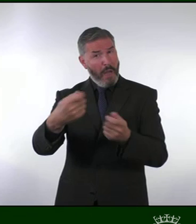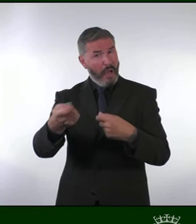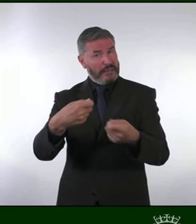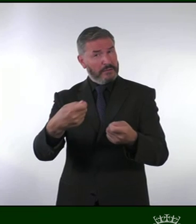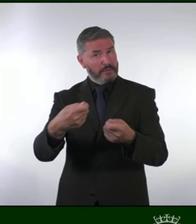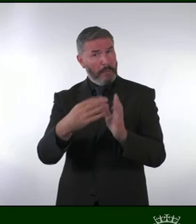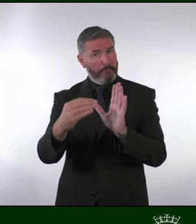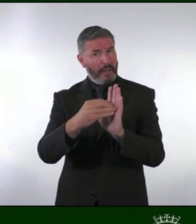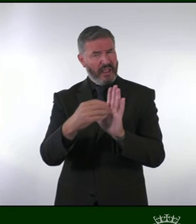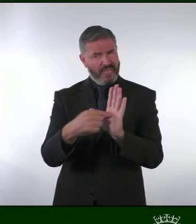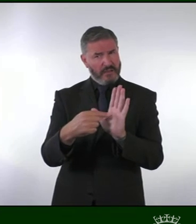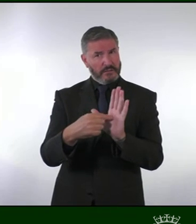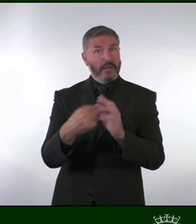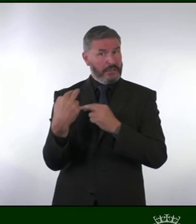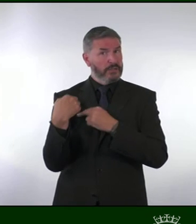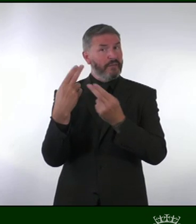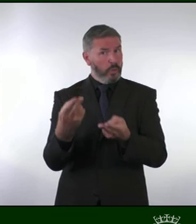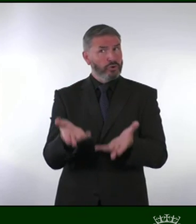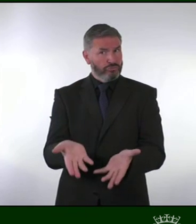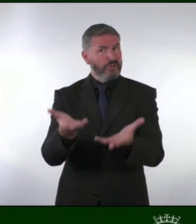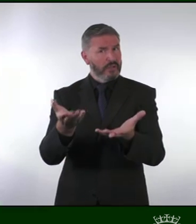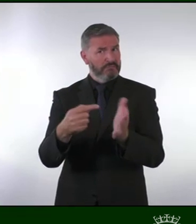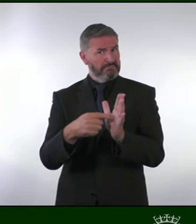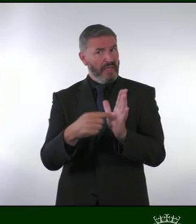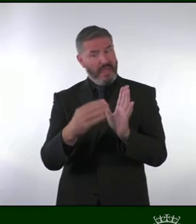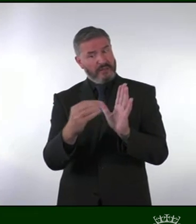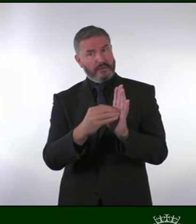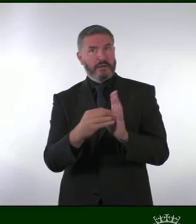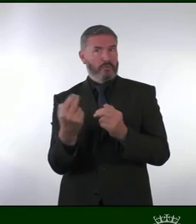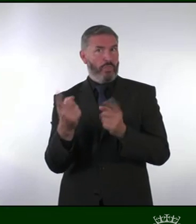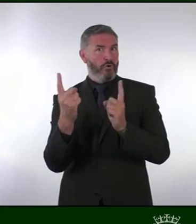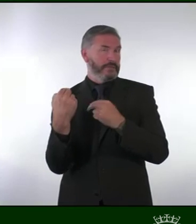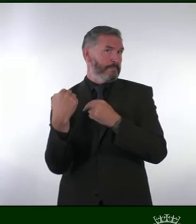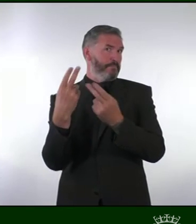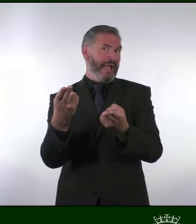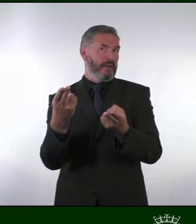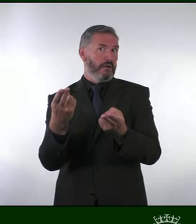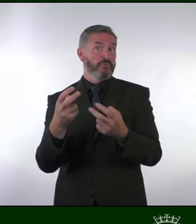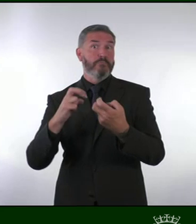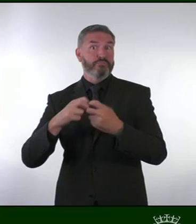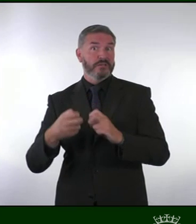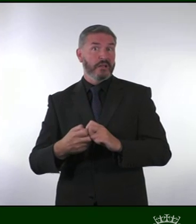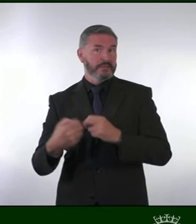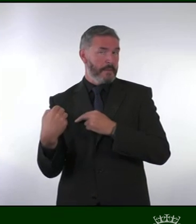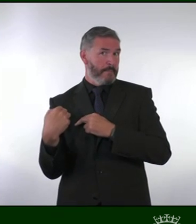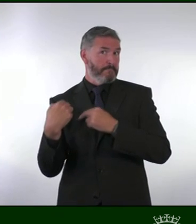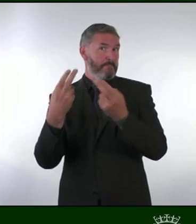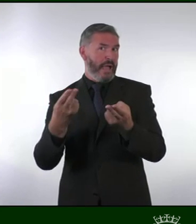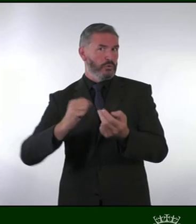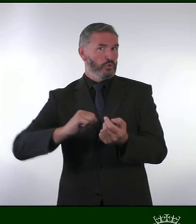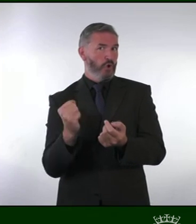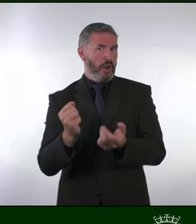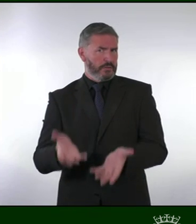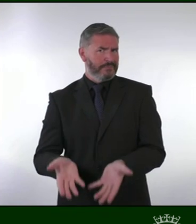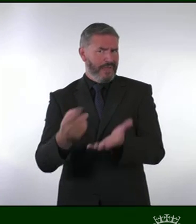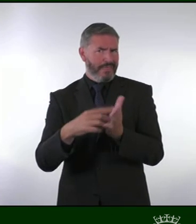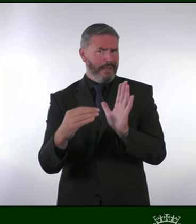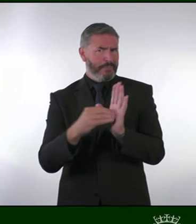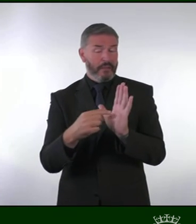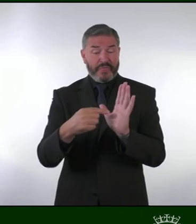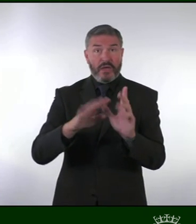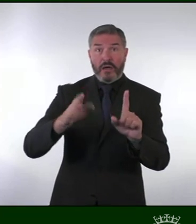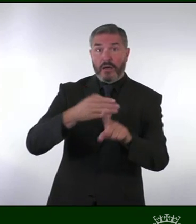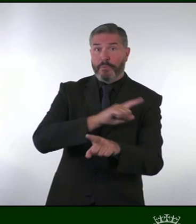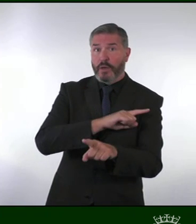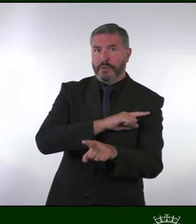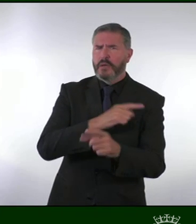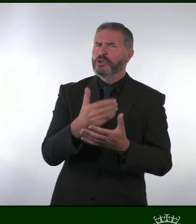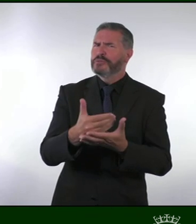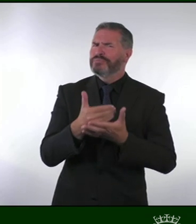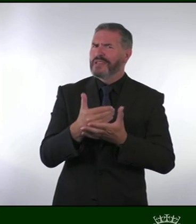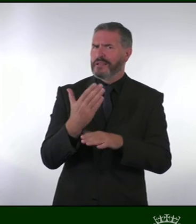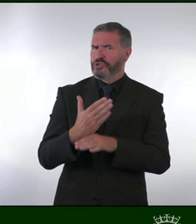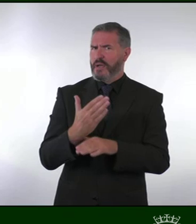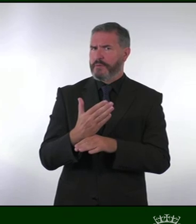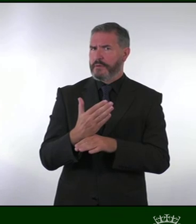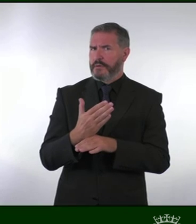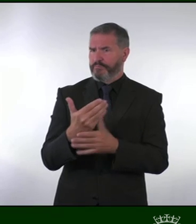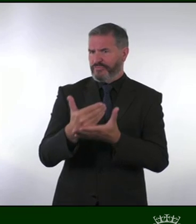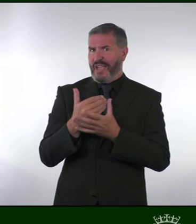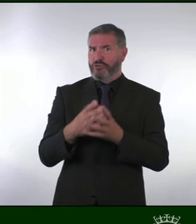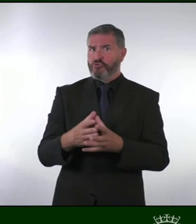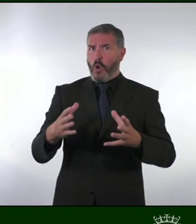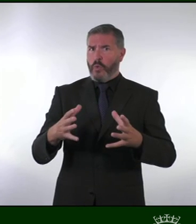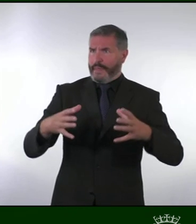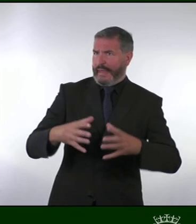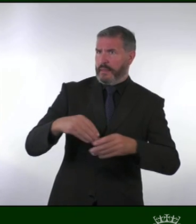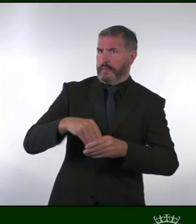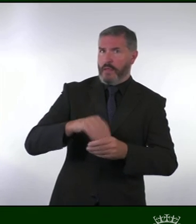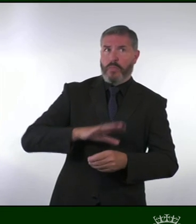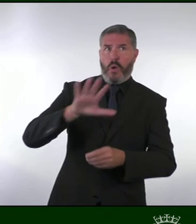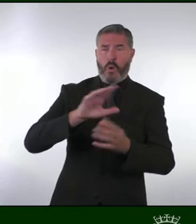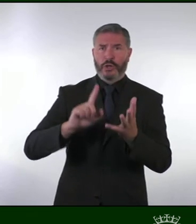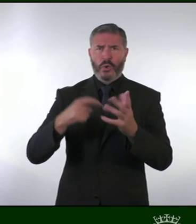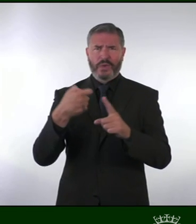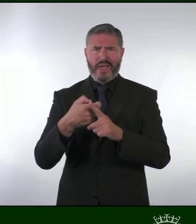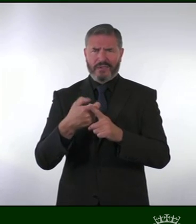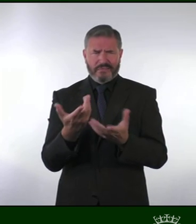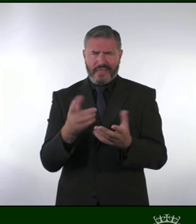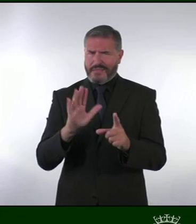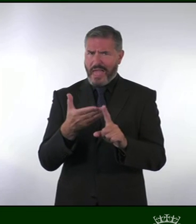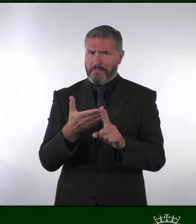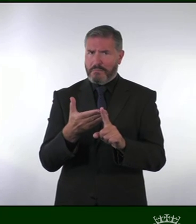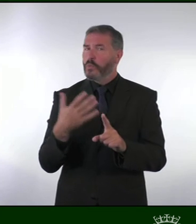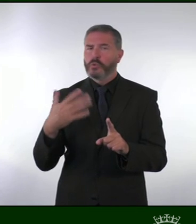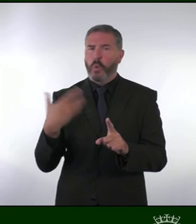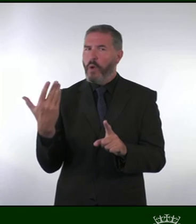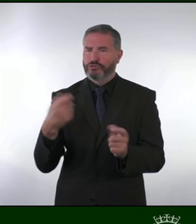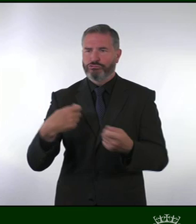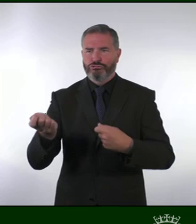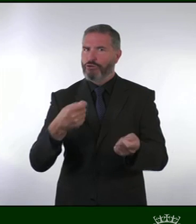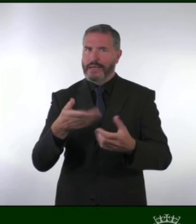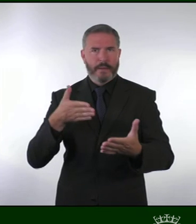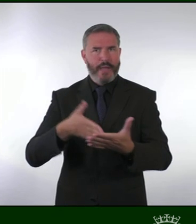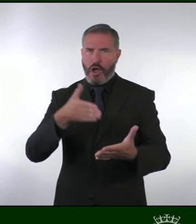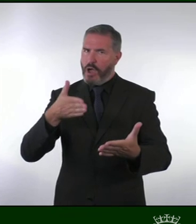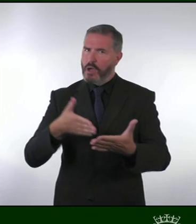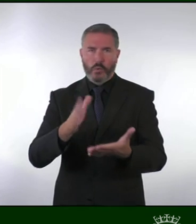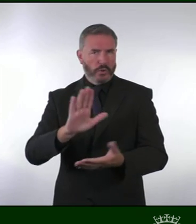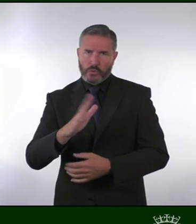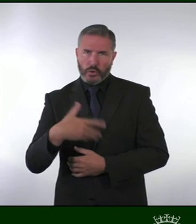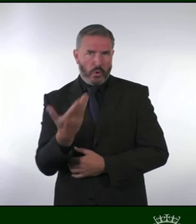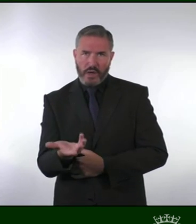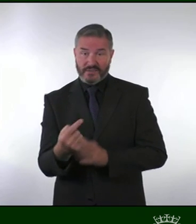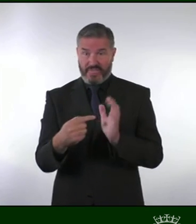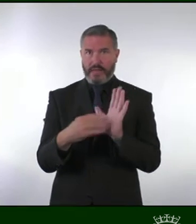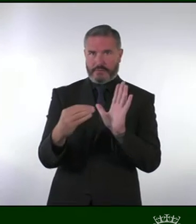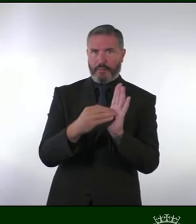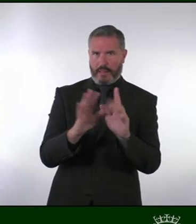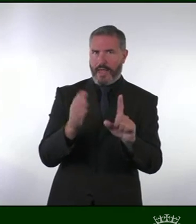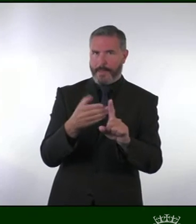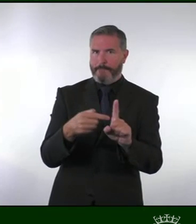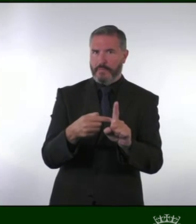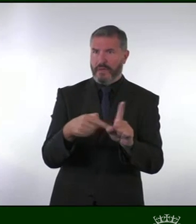Although that is a massively devolutionary Bill, which gives huge powers straight back from Brussels to Scotland, its principal purpose is to protect jobs and protect growth throughout the entire United Kingdom to stop pointless barriers to trade between all four parts of our country.